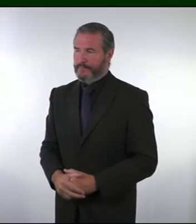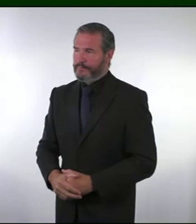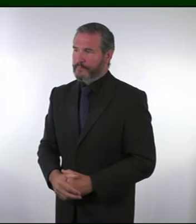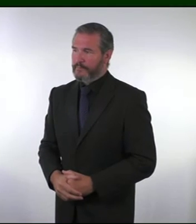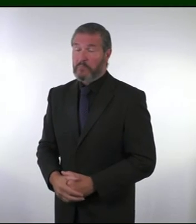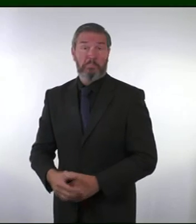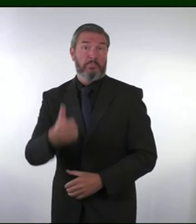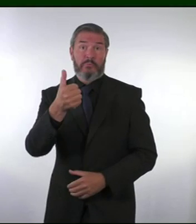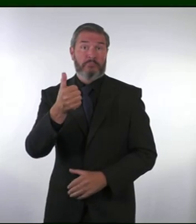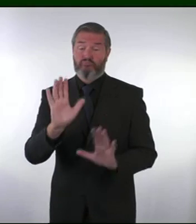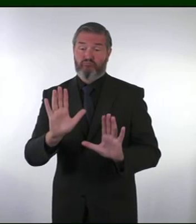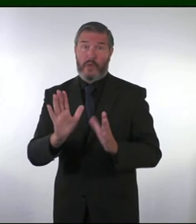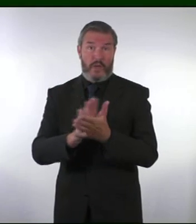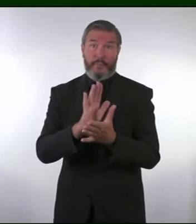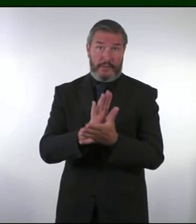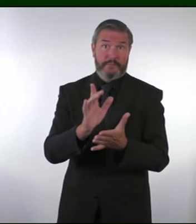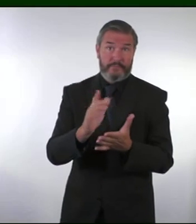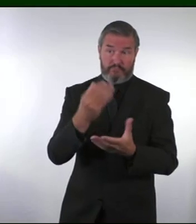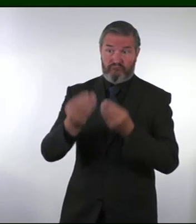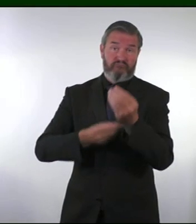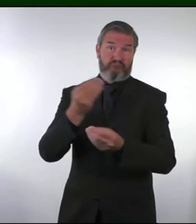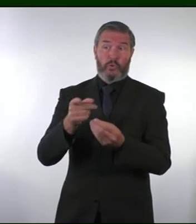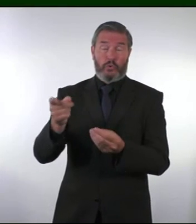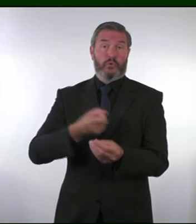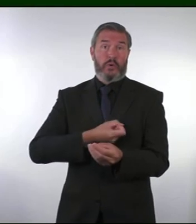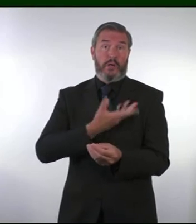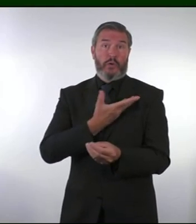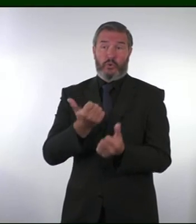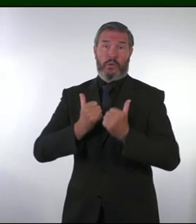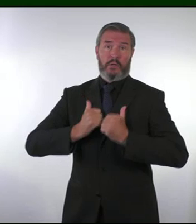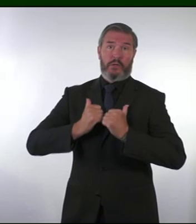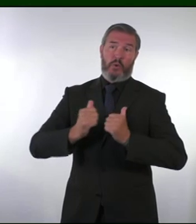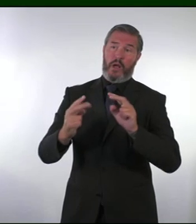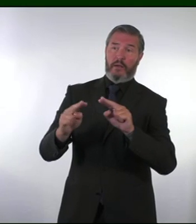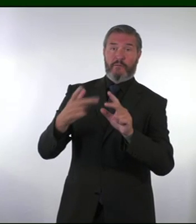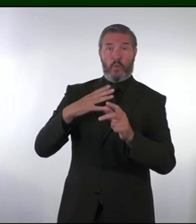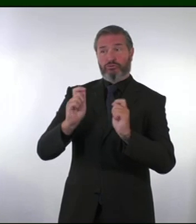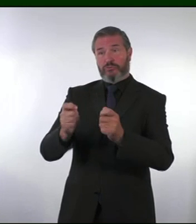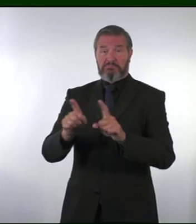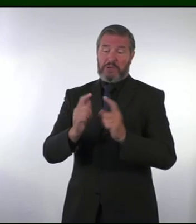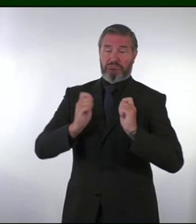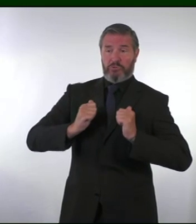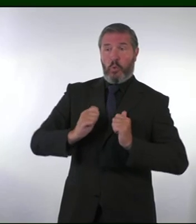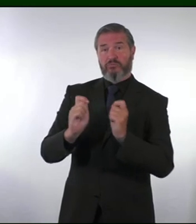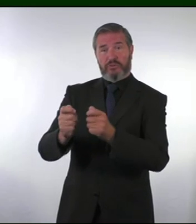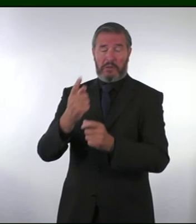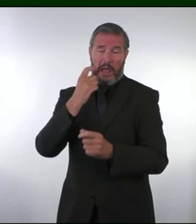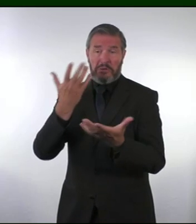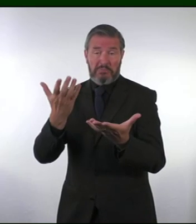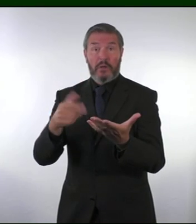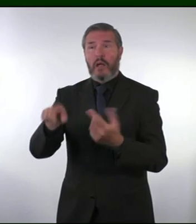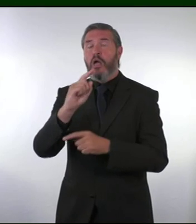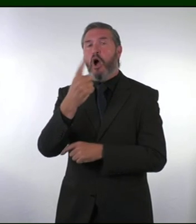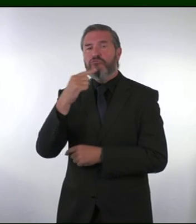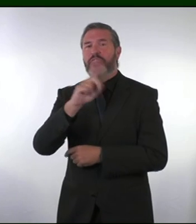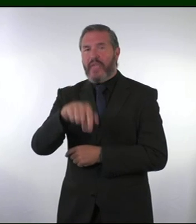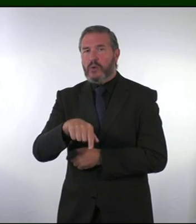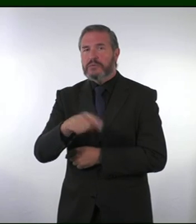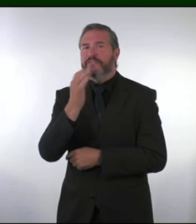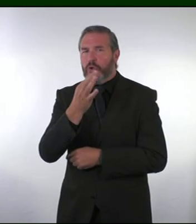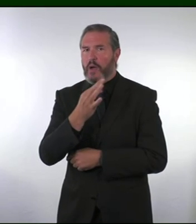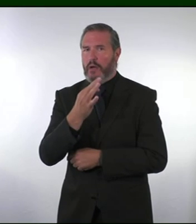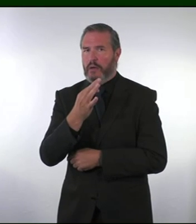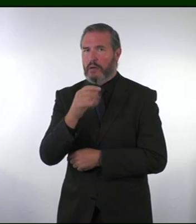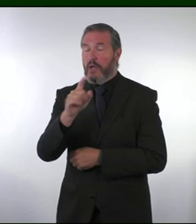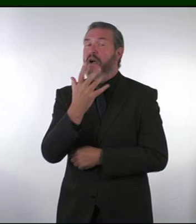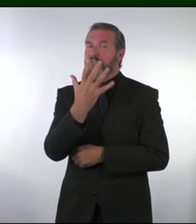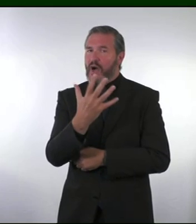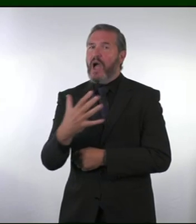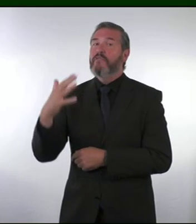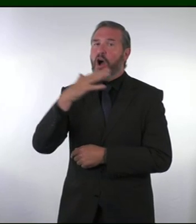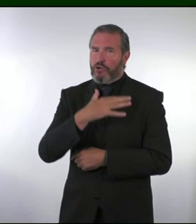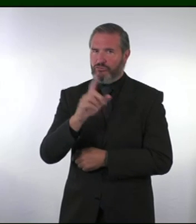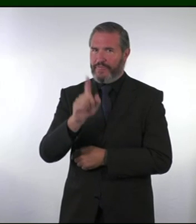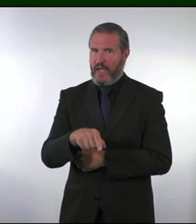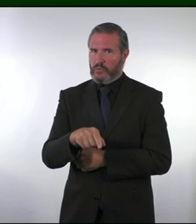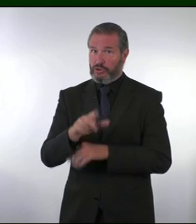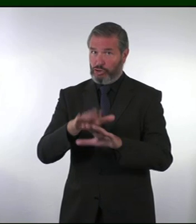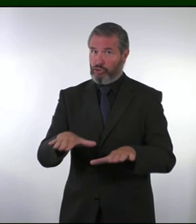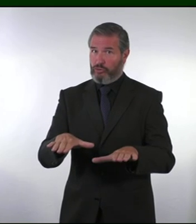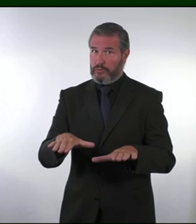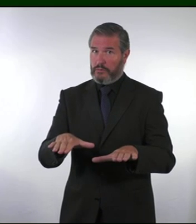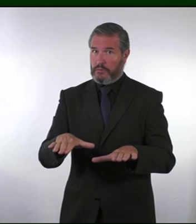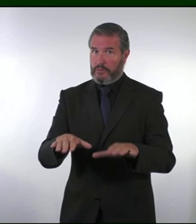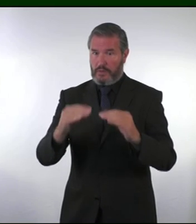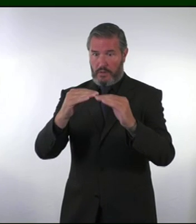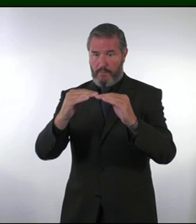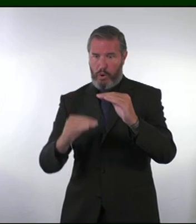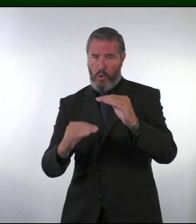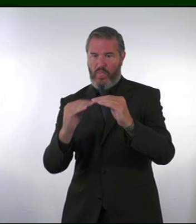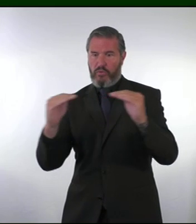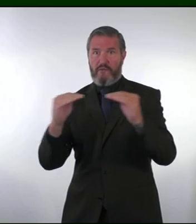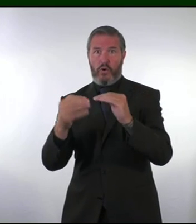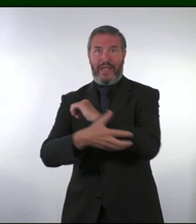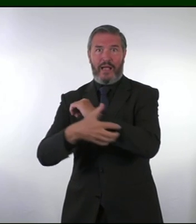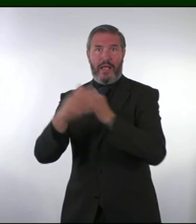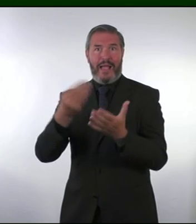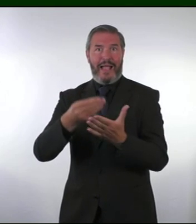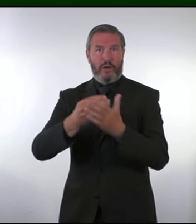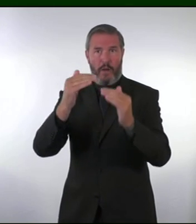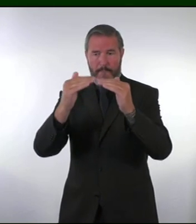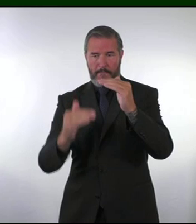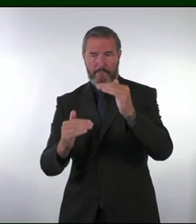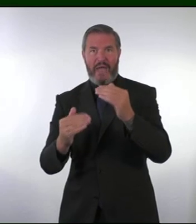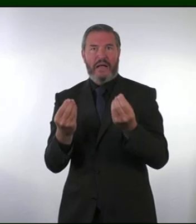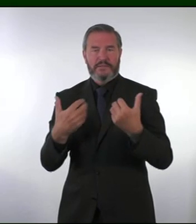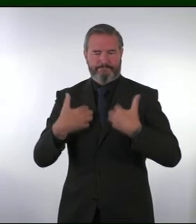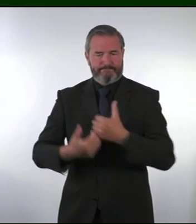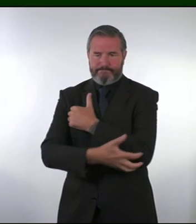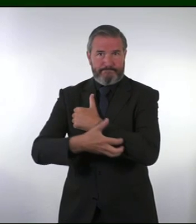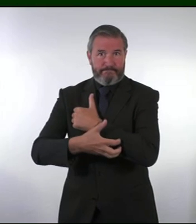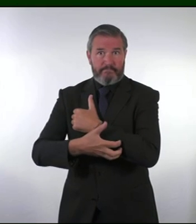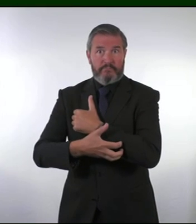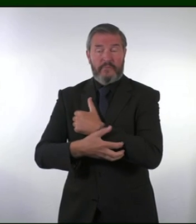I am happy to point out to m’learned friend that actually, there are 100,000 fewer children in absolute poverty and 500,000 fewer children falling below thresholds of low income and material deprivation.